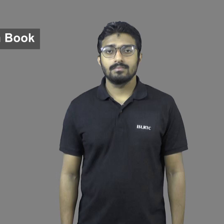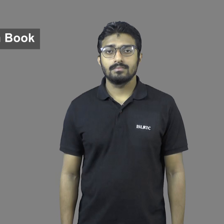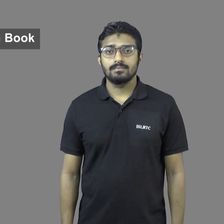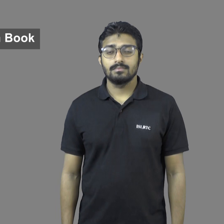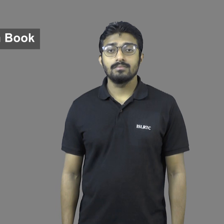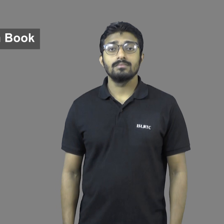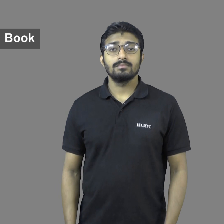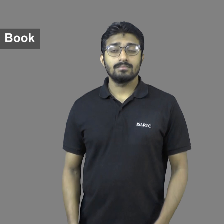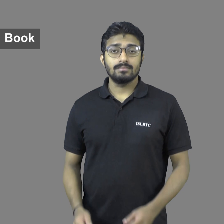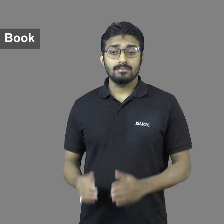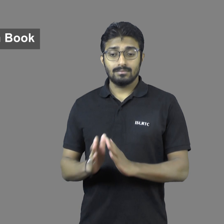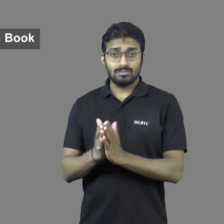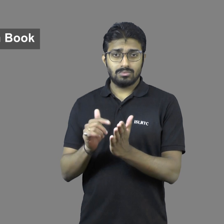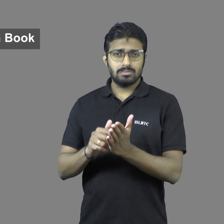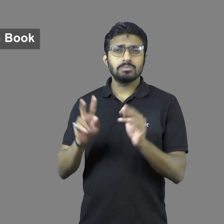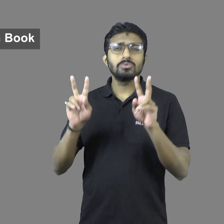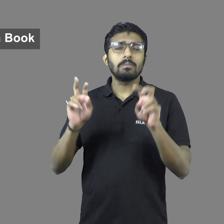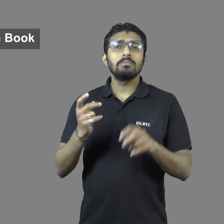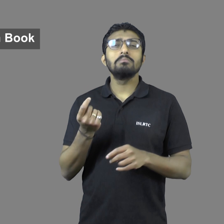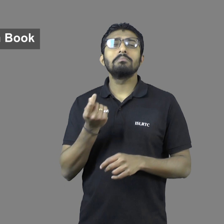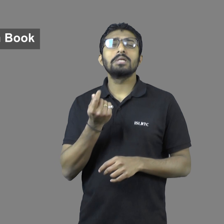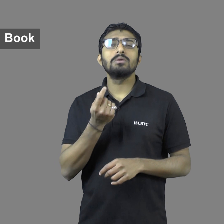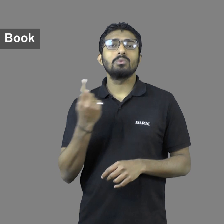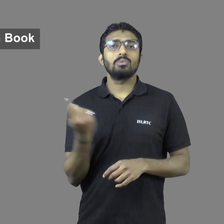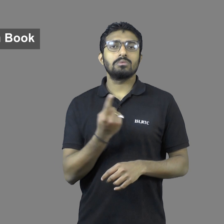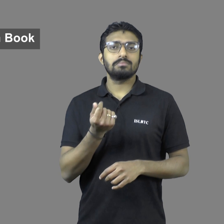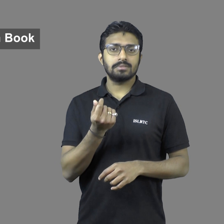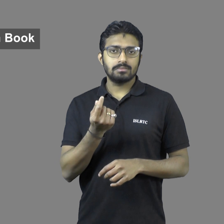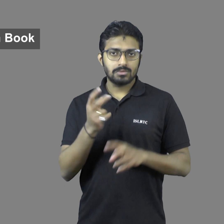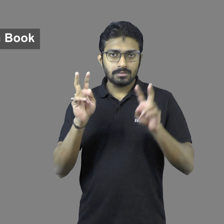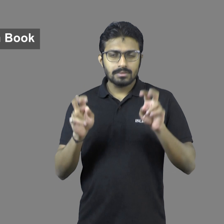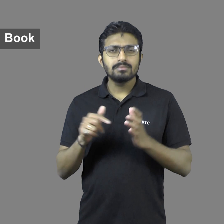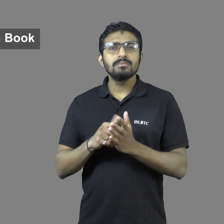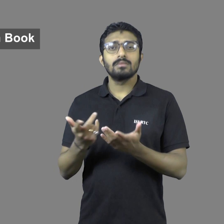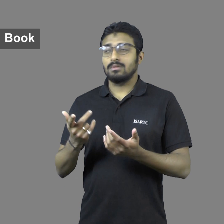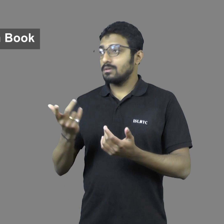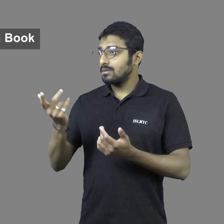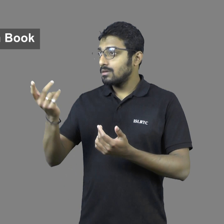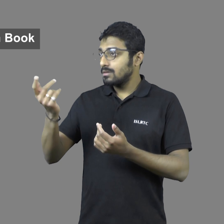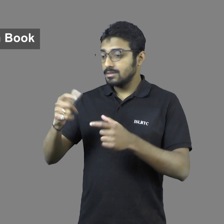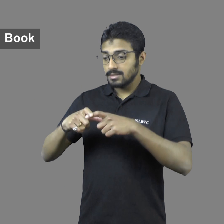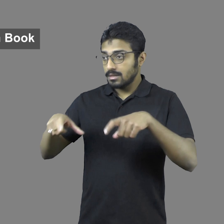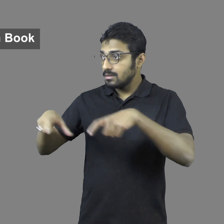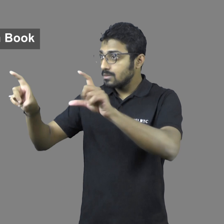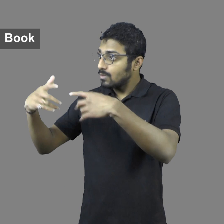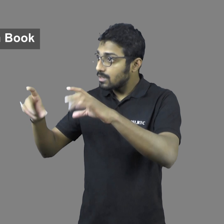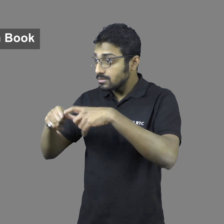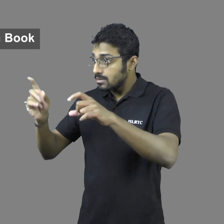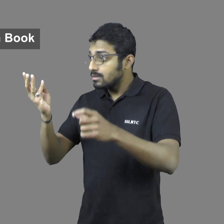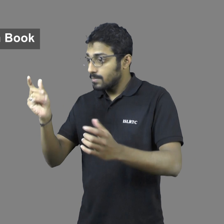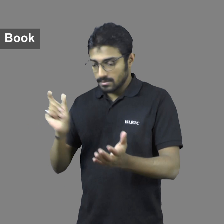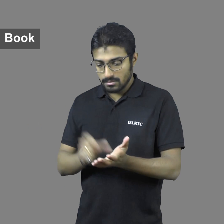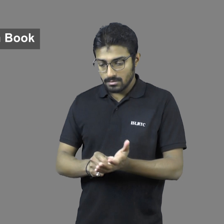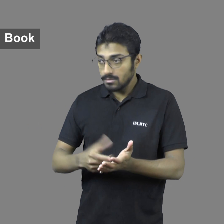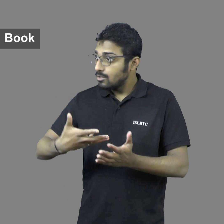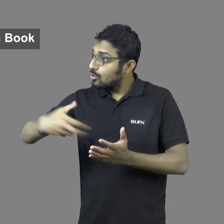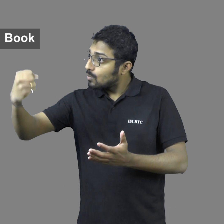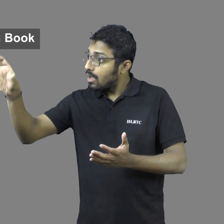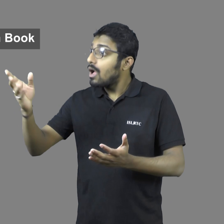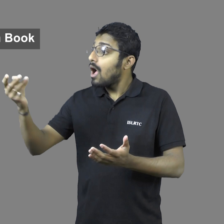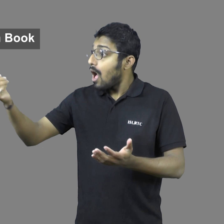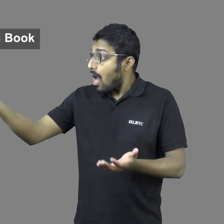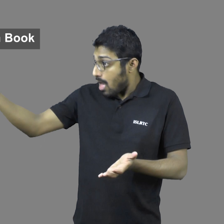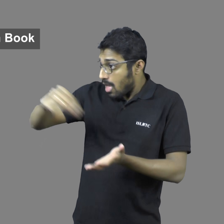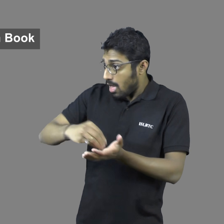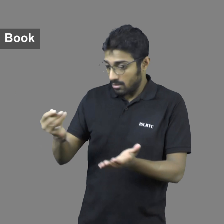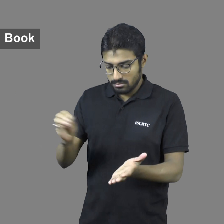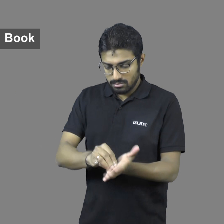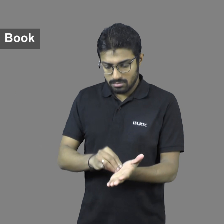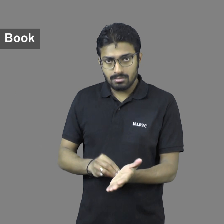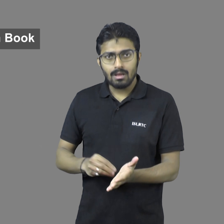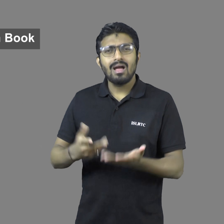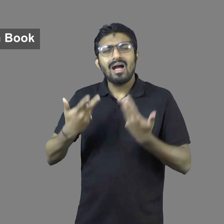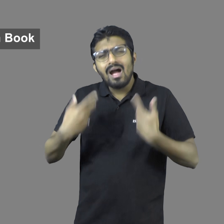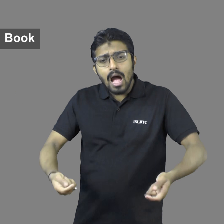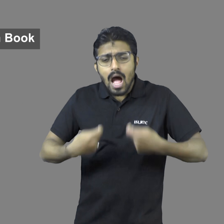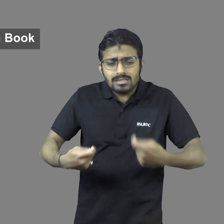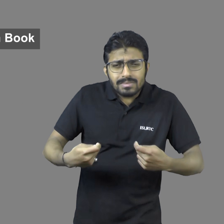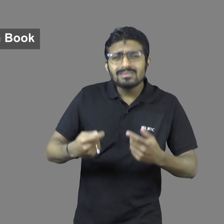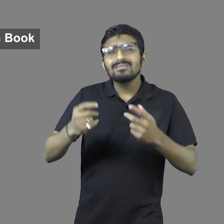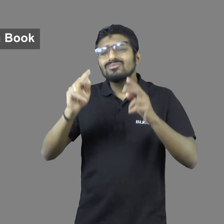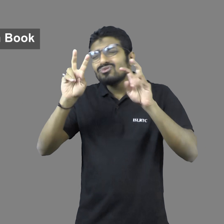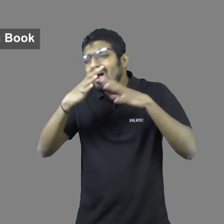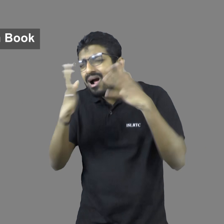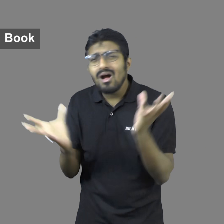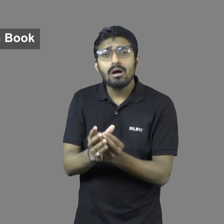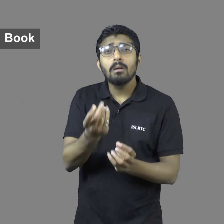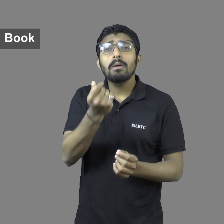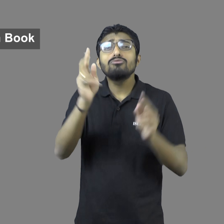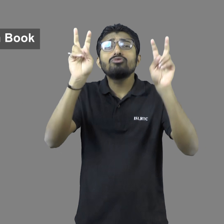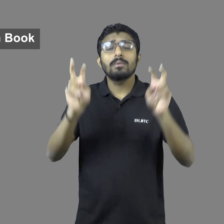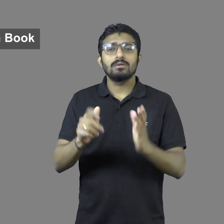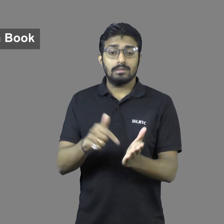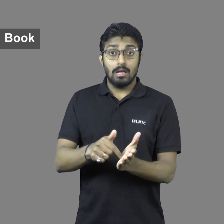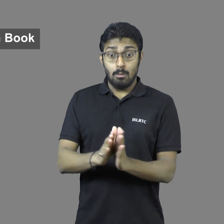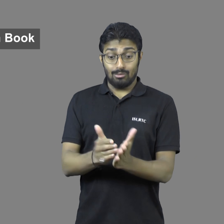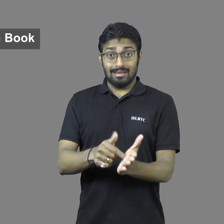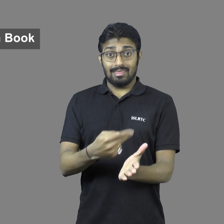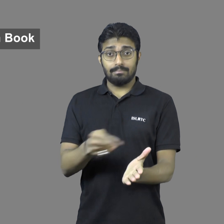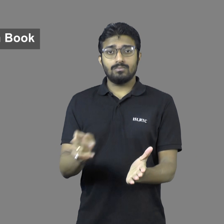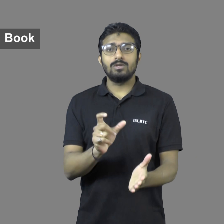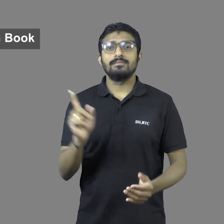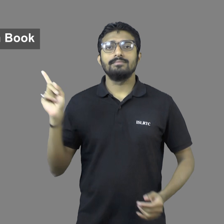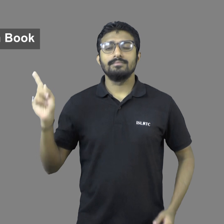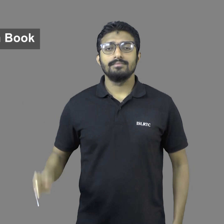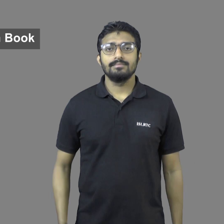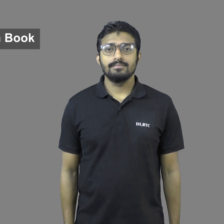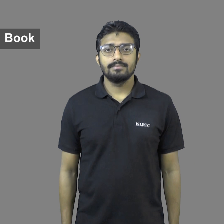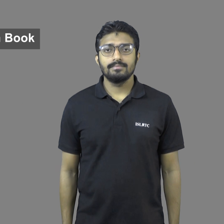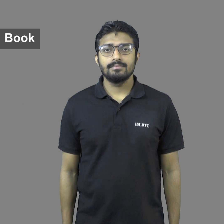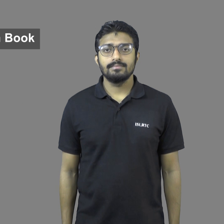Cash Book